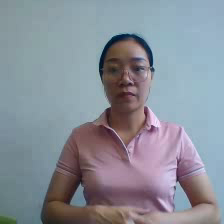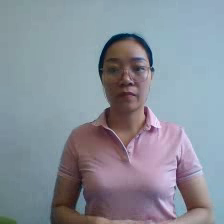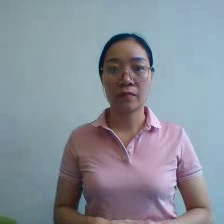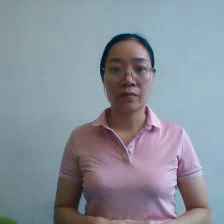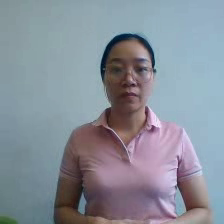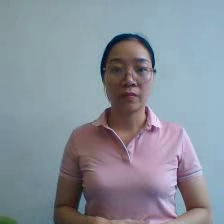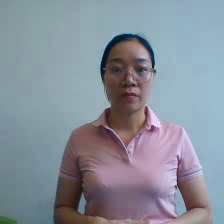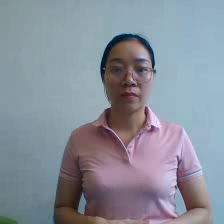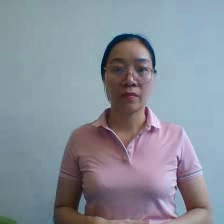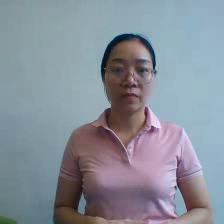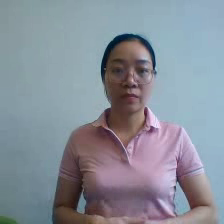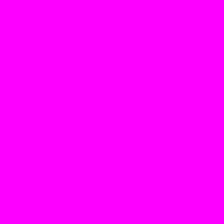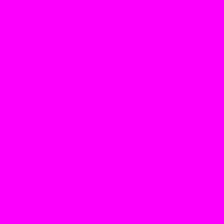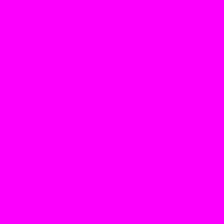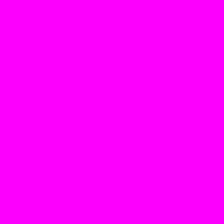Ban ngày